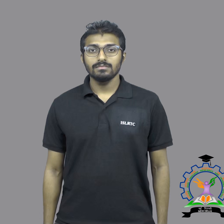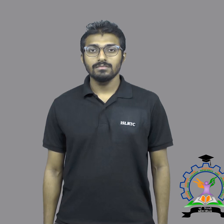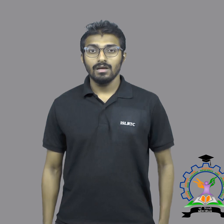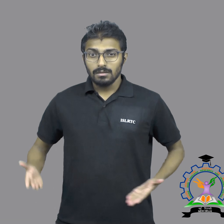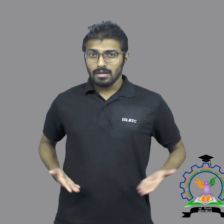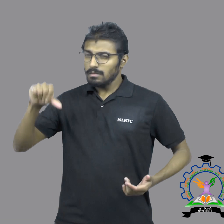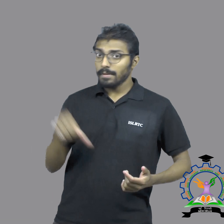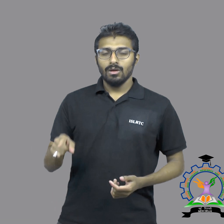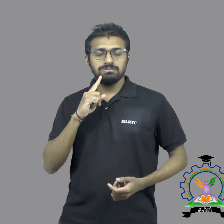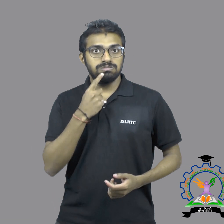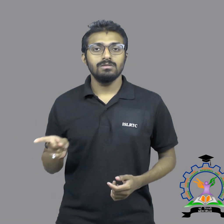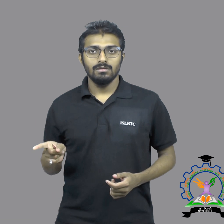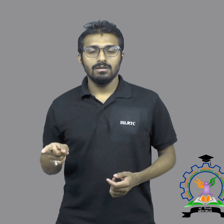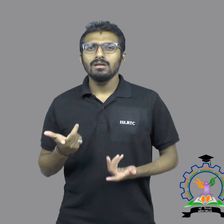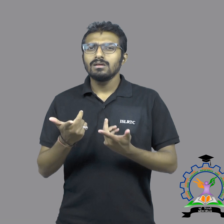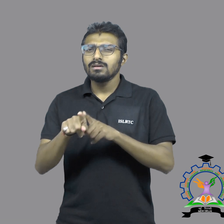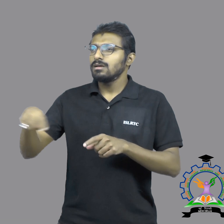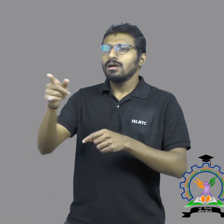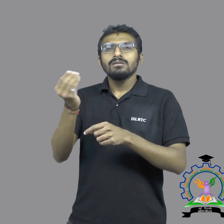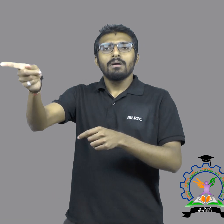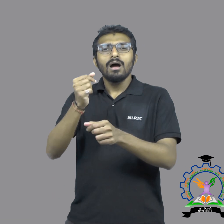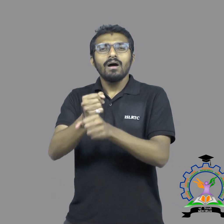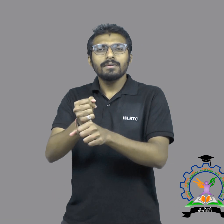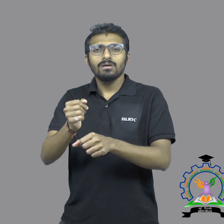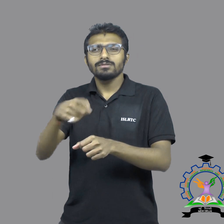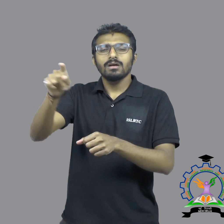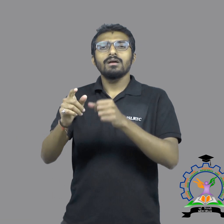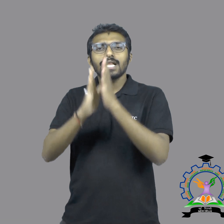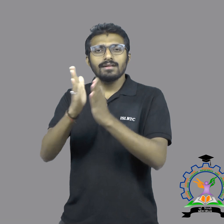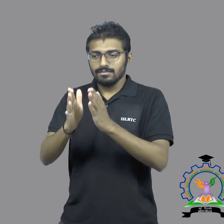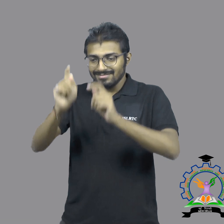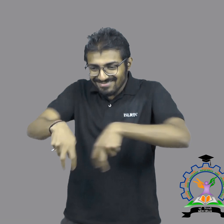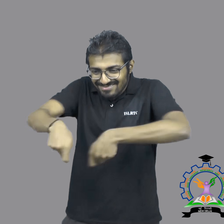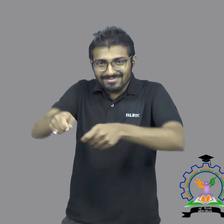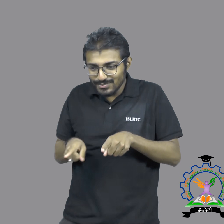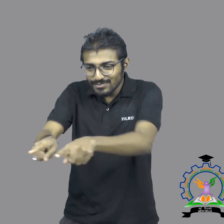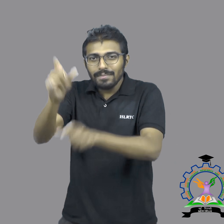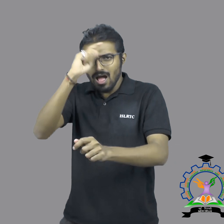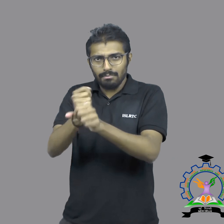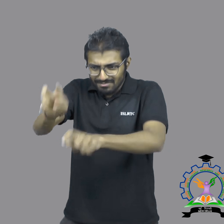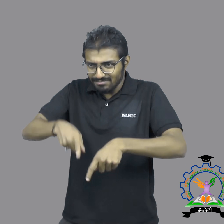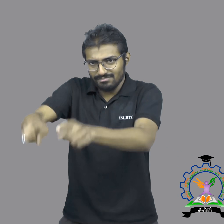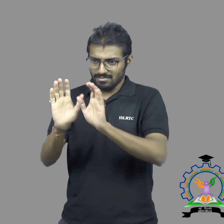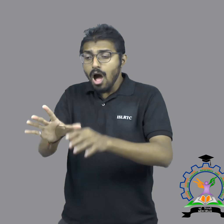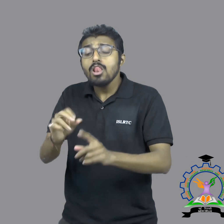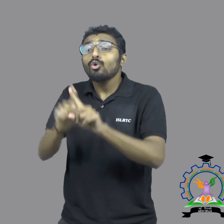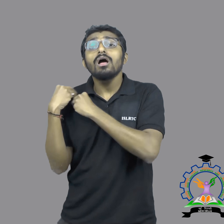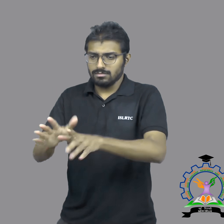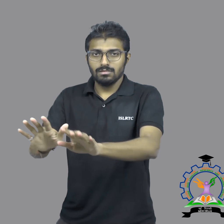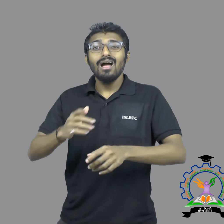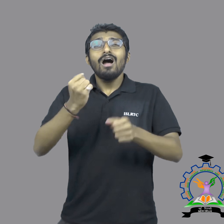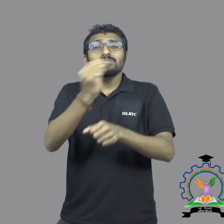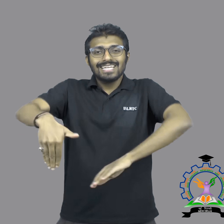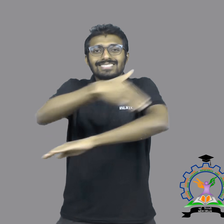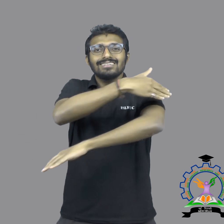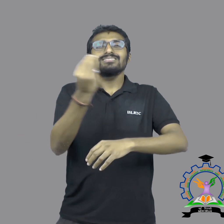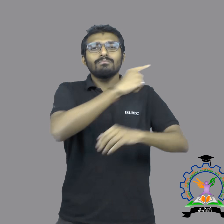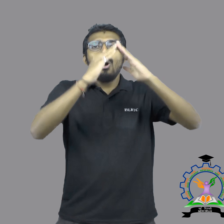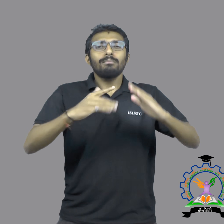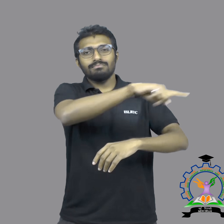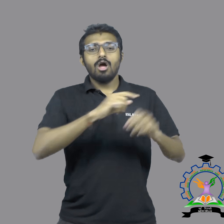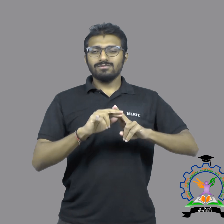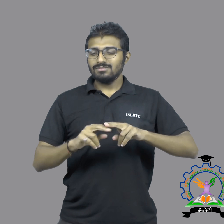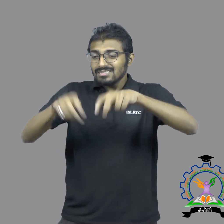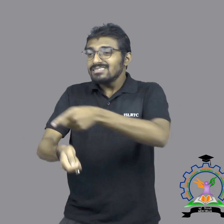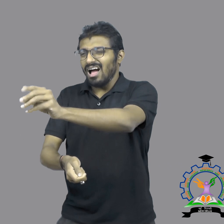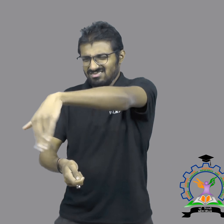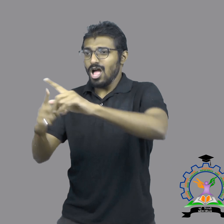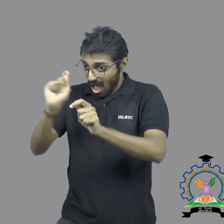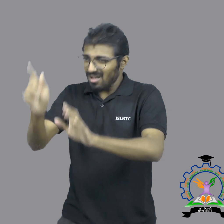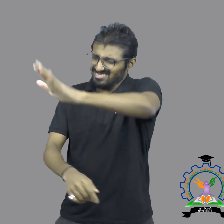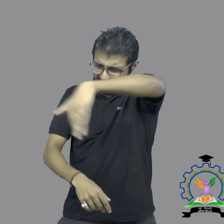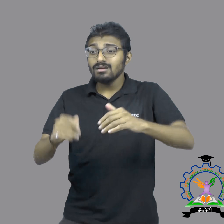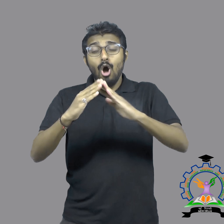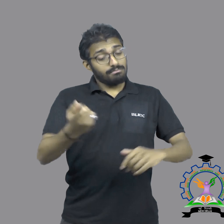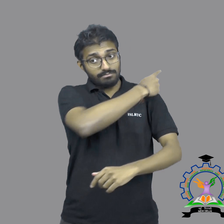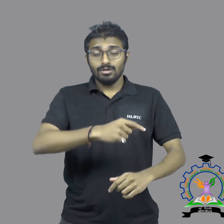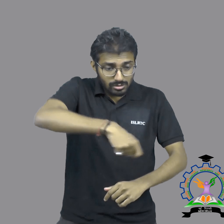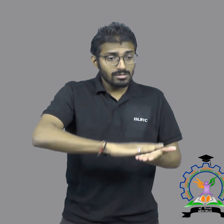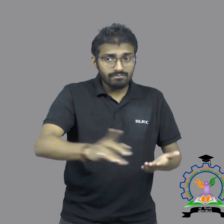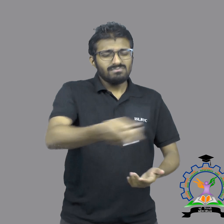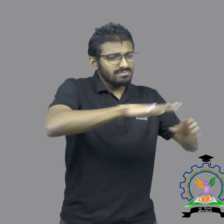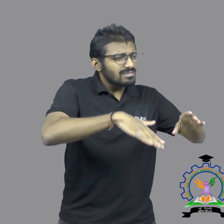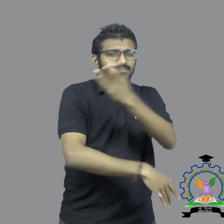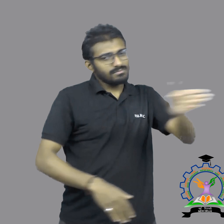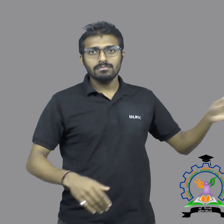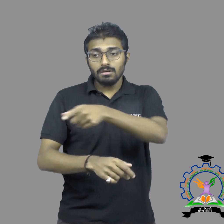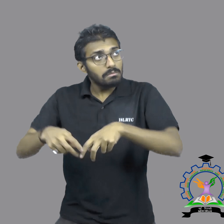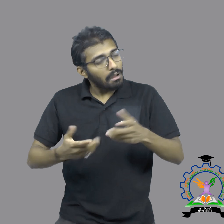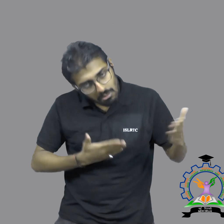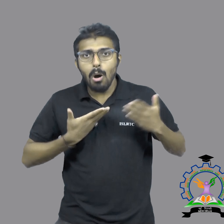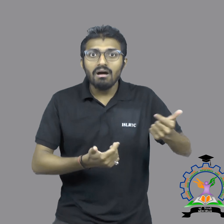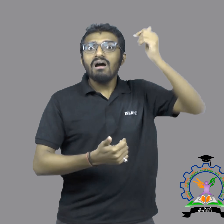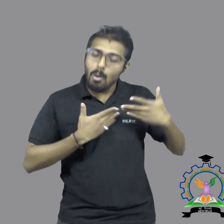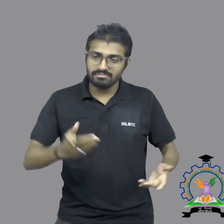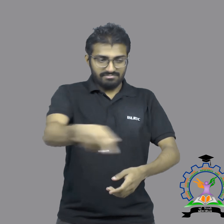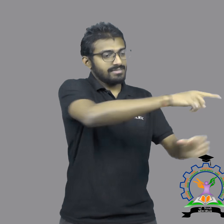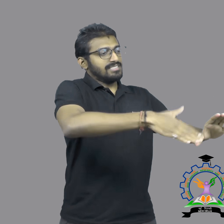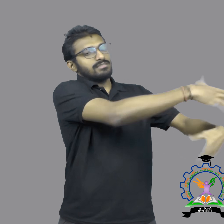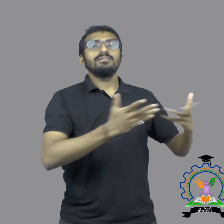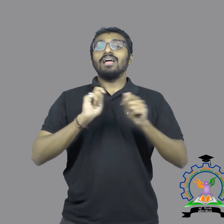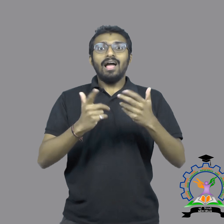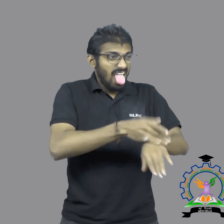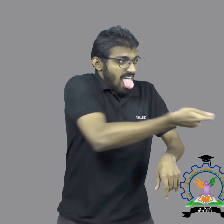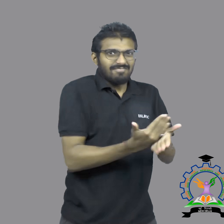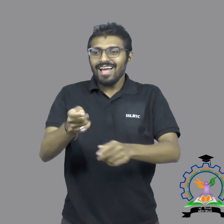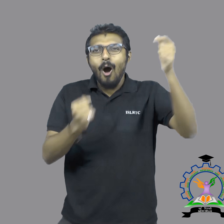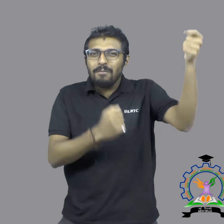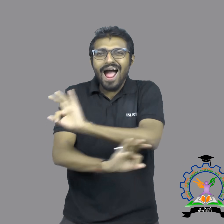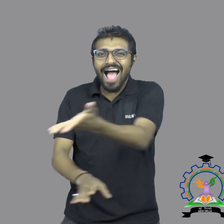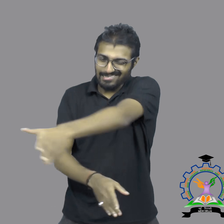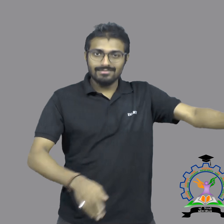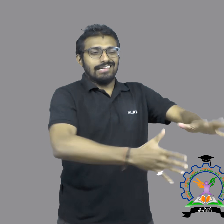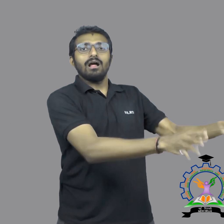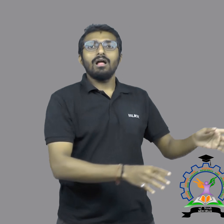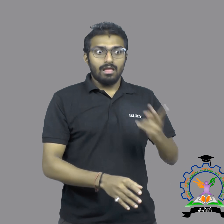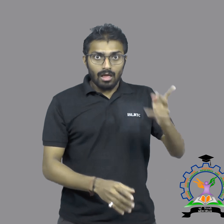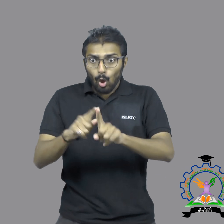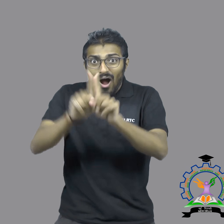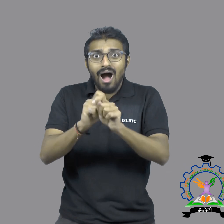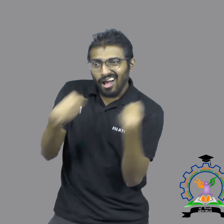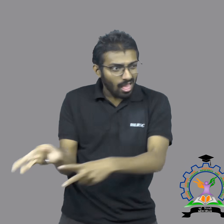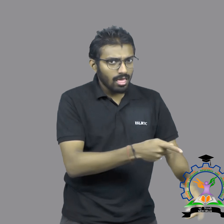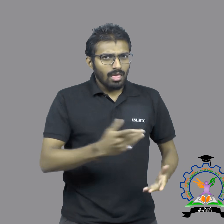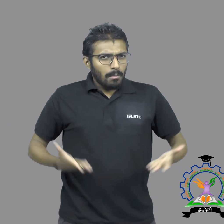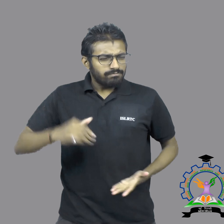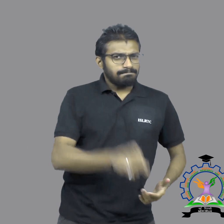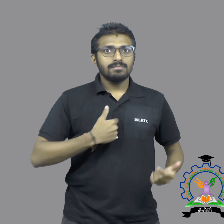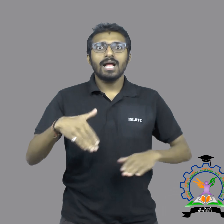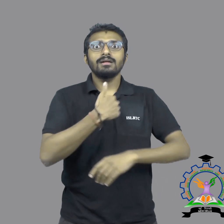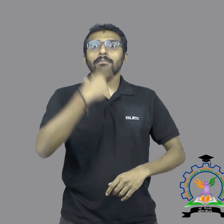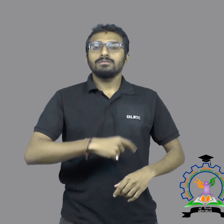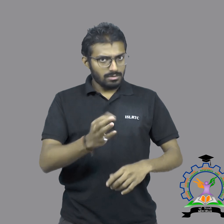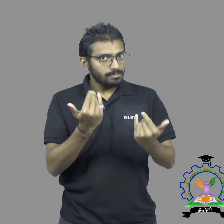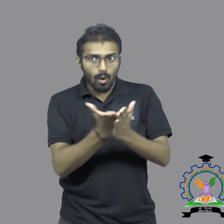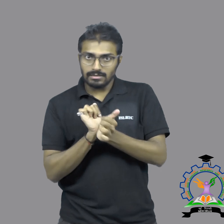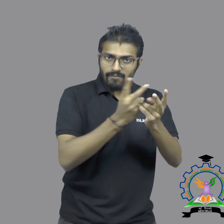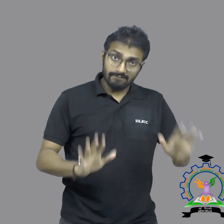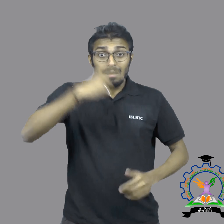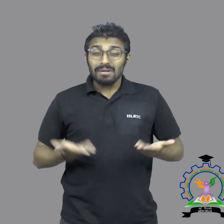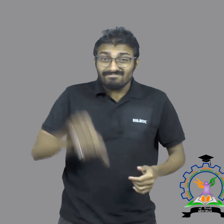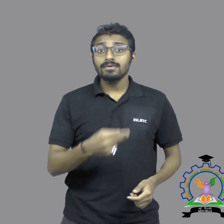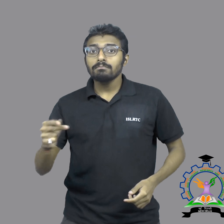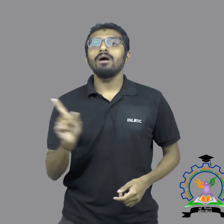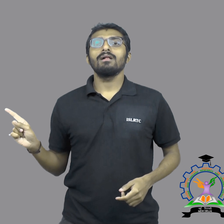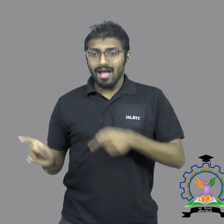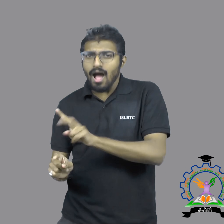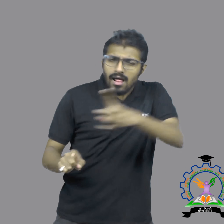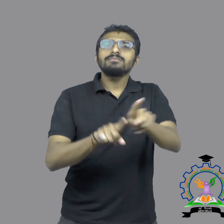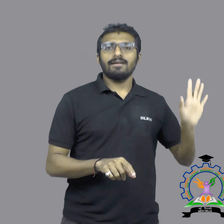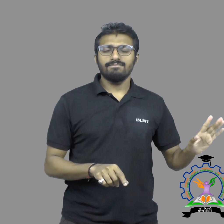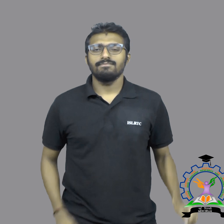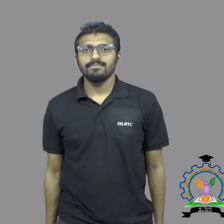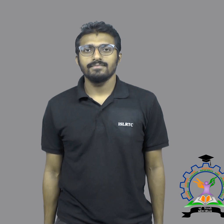Grave Misconduct